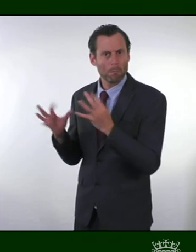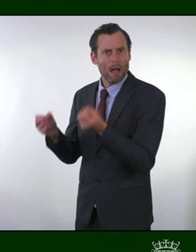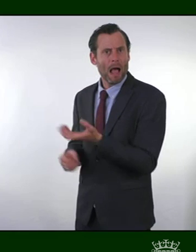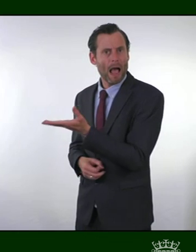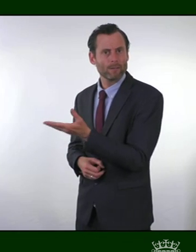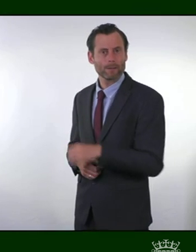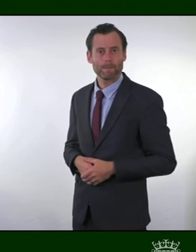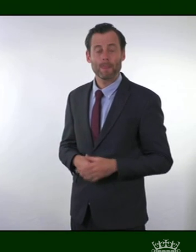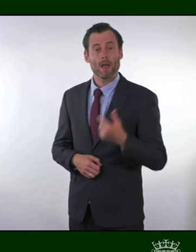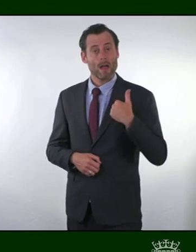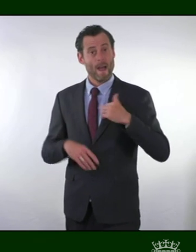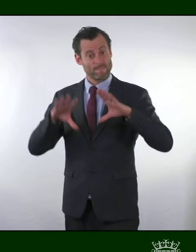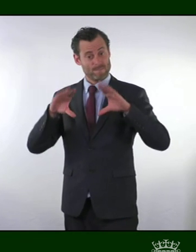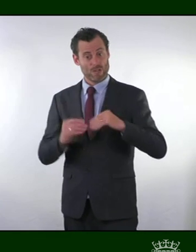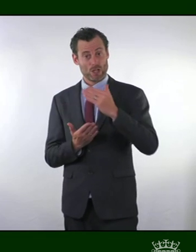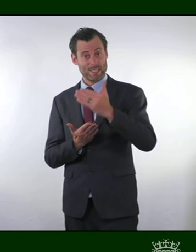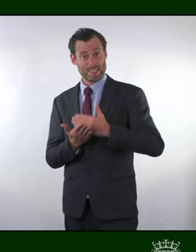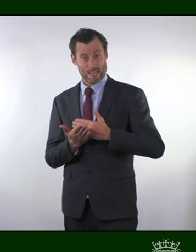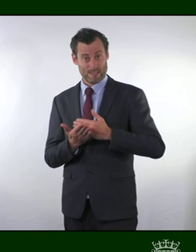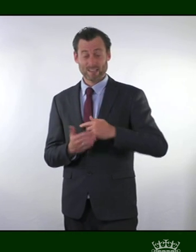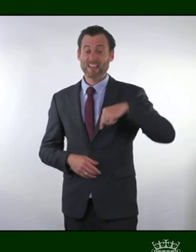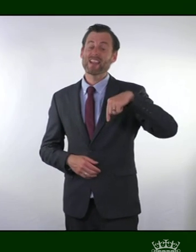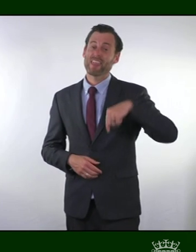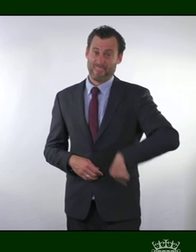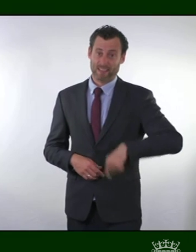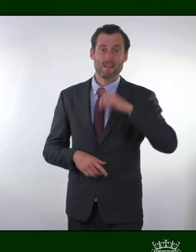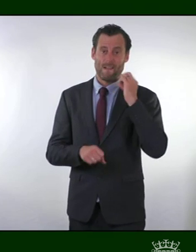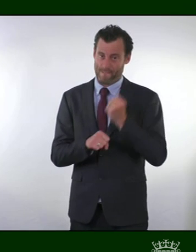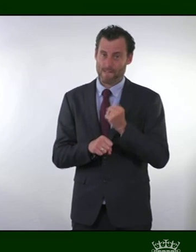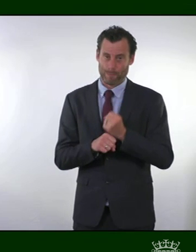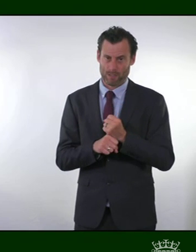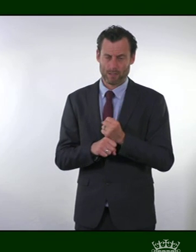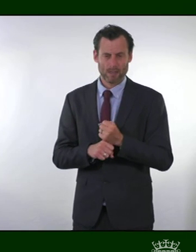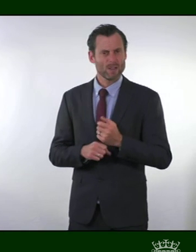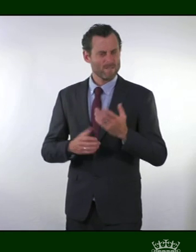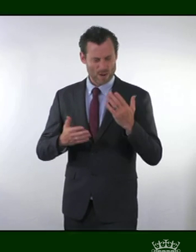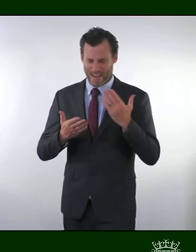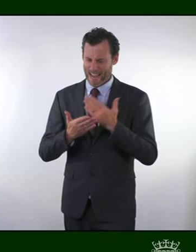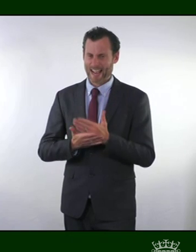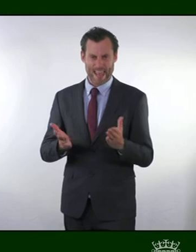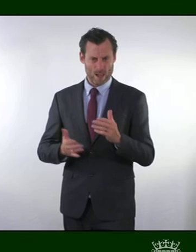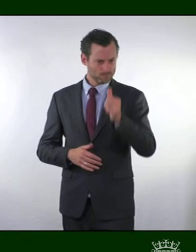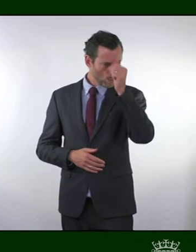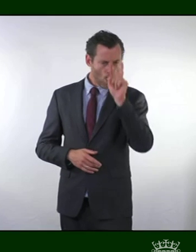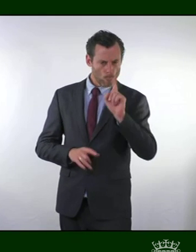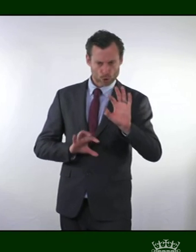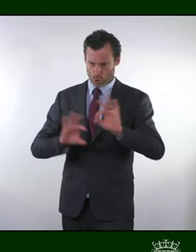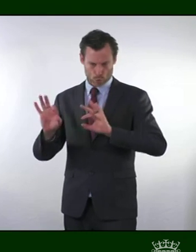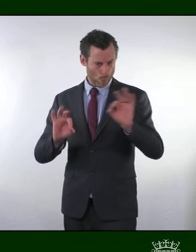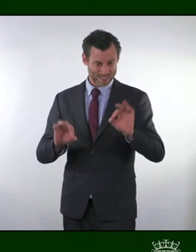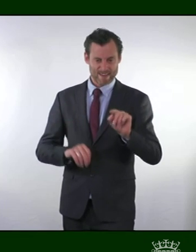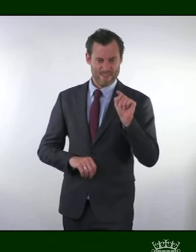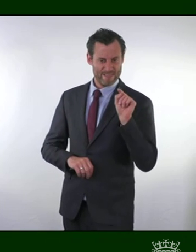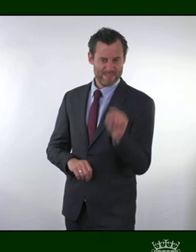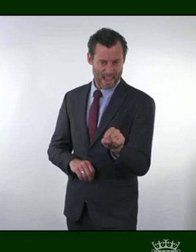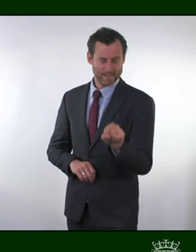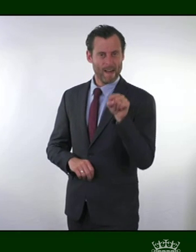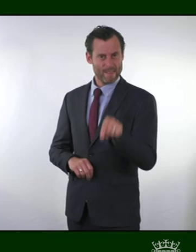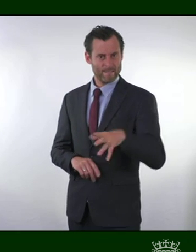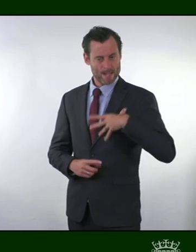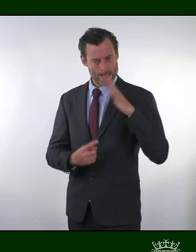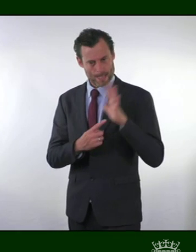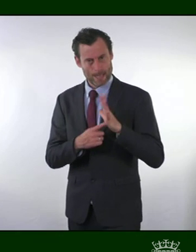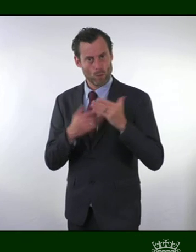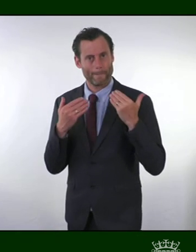I closed my statement by saying that this Government were making an unambiguous choice to make this moment meaningful for our country.